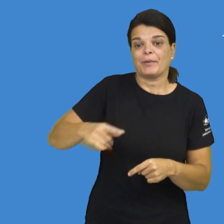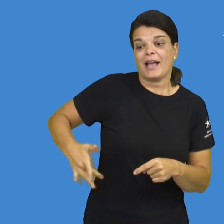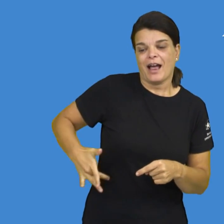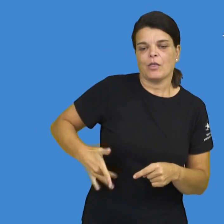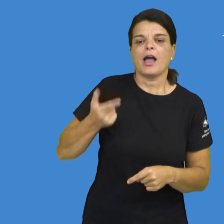hígado